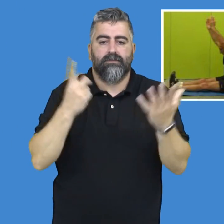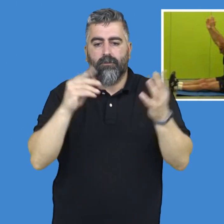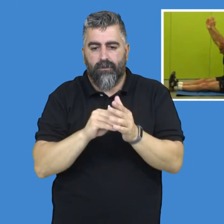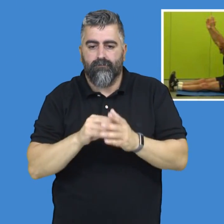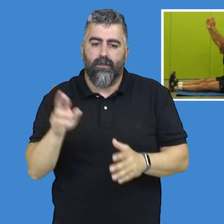vez